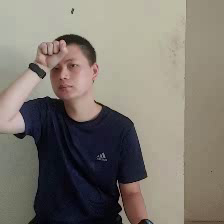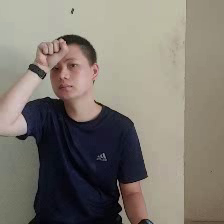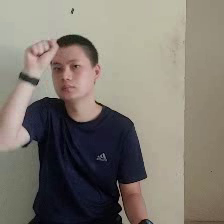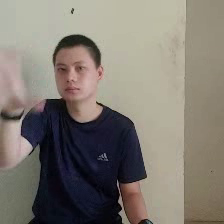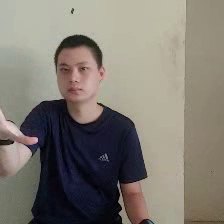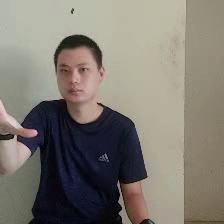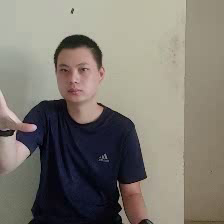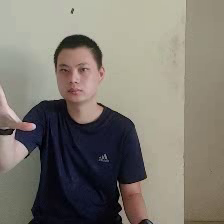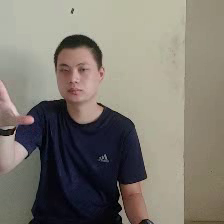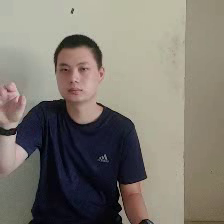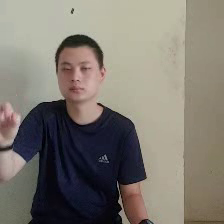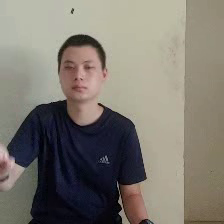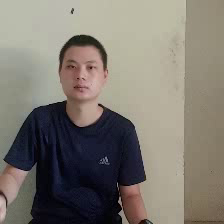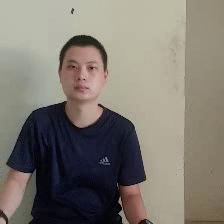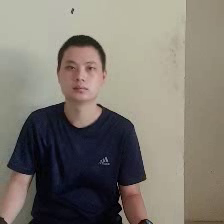Dạy dỗ